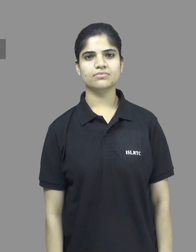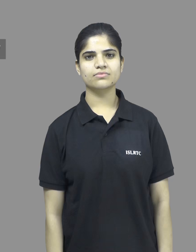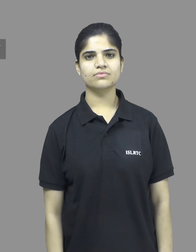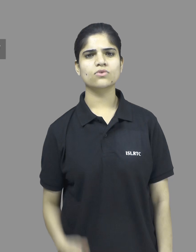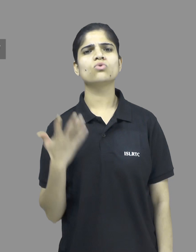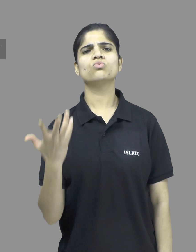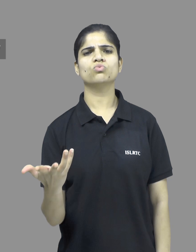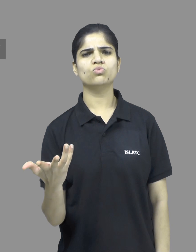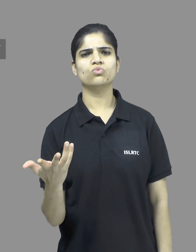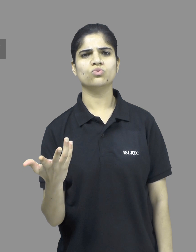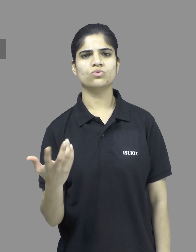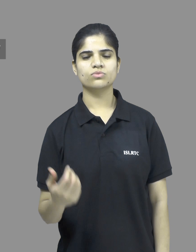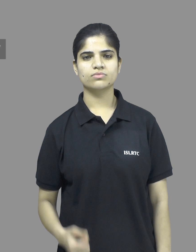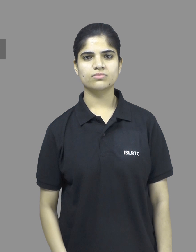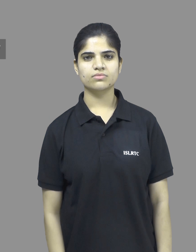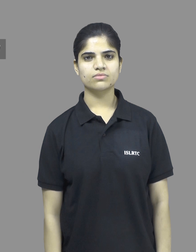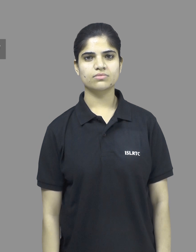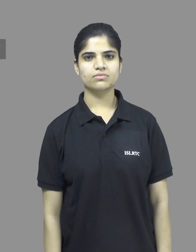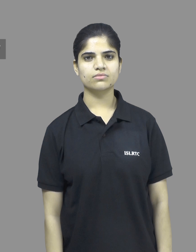Why